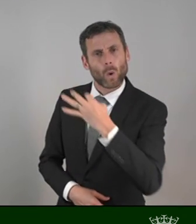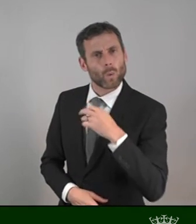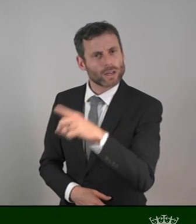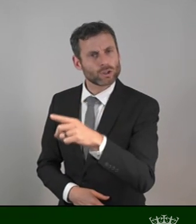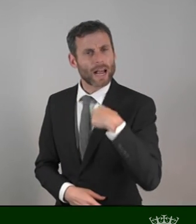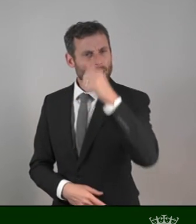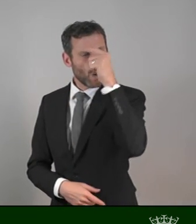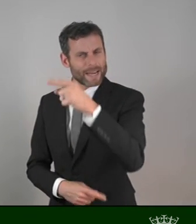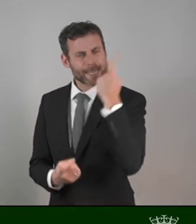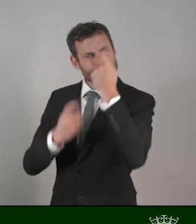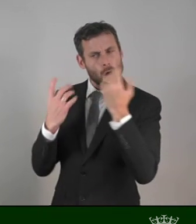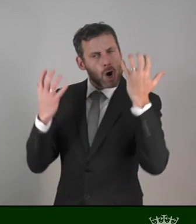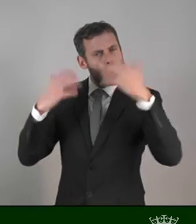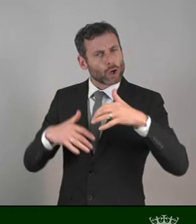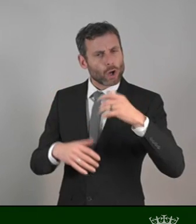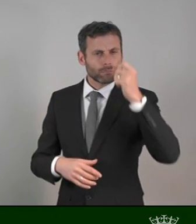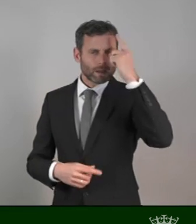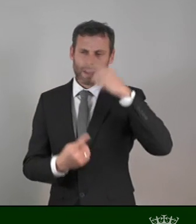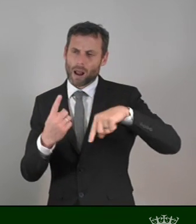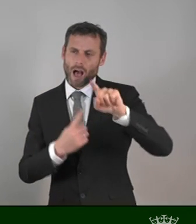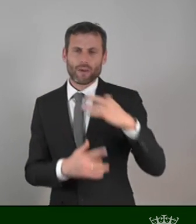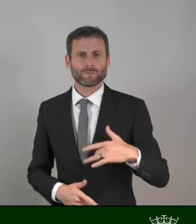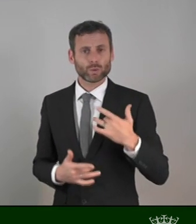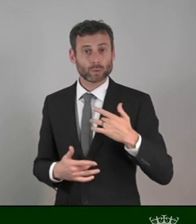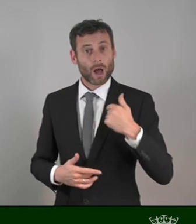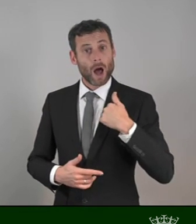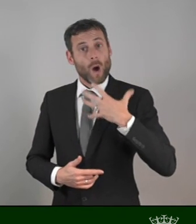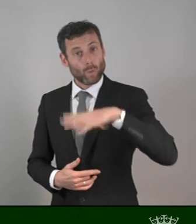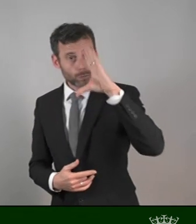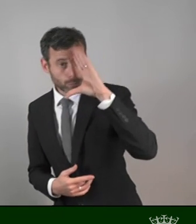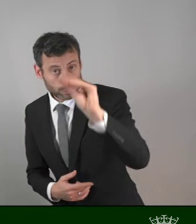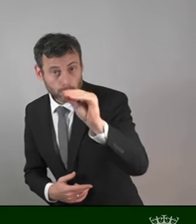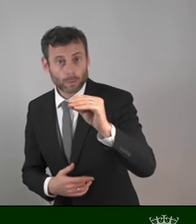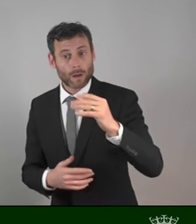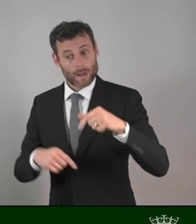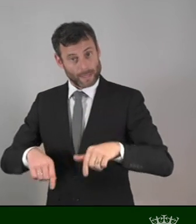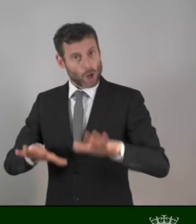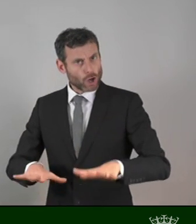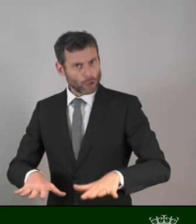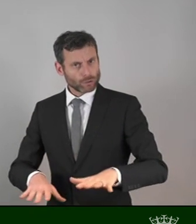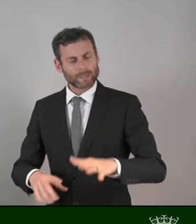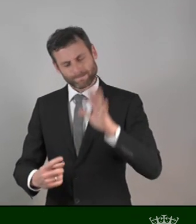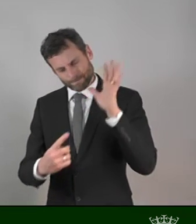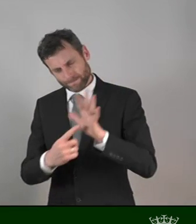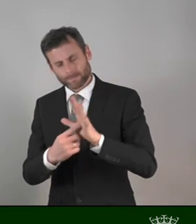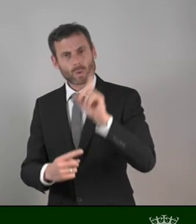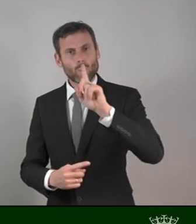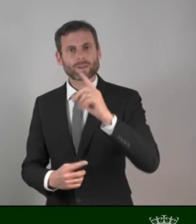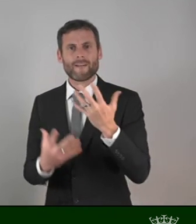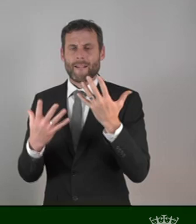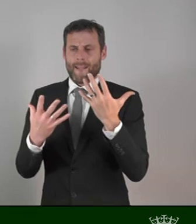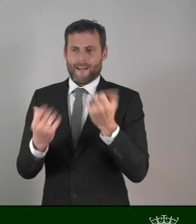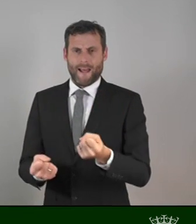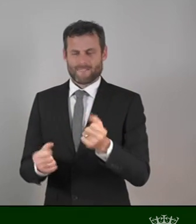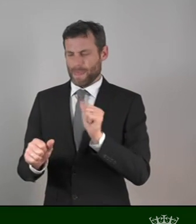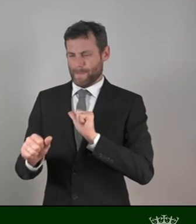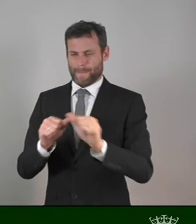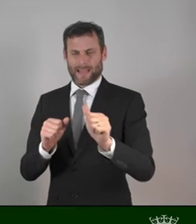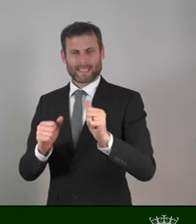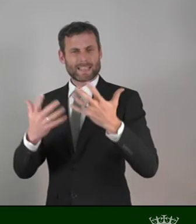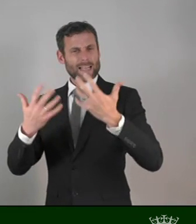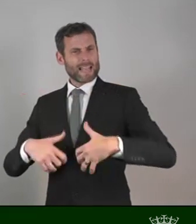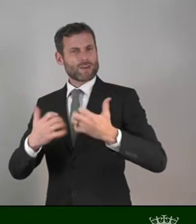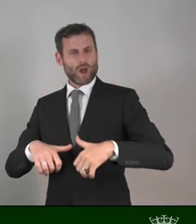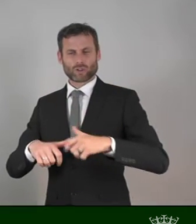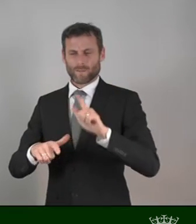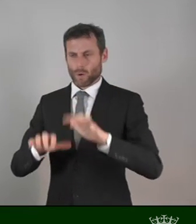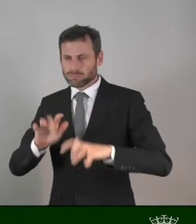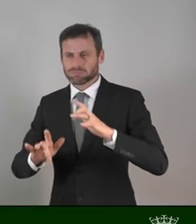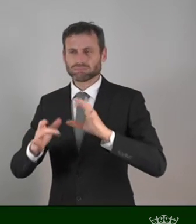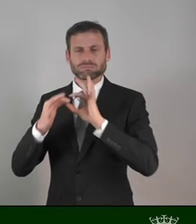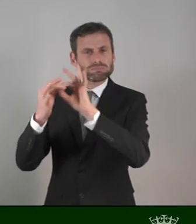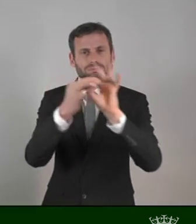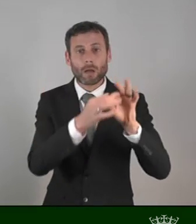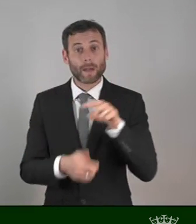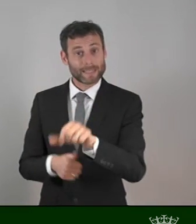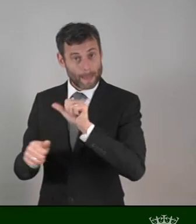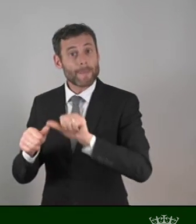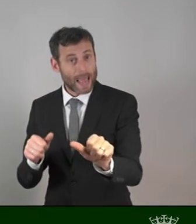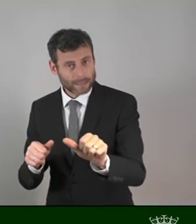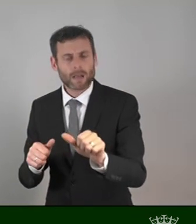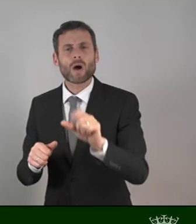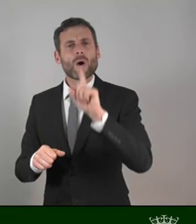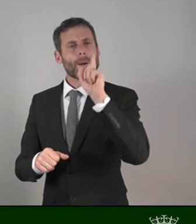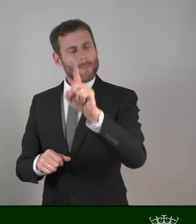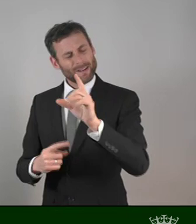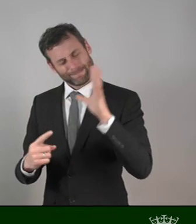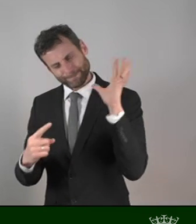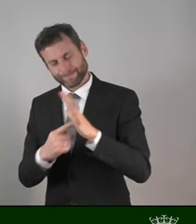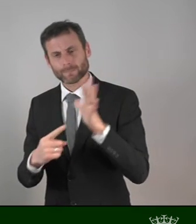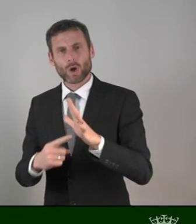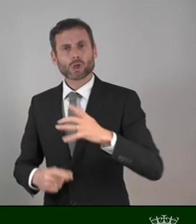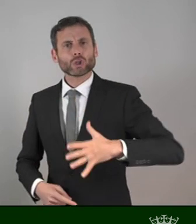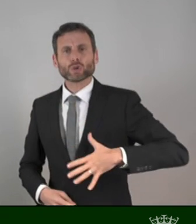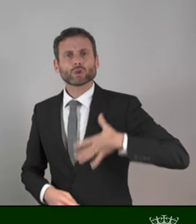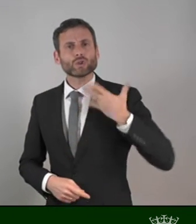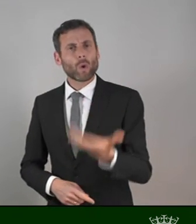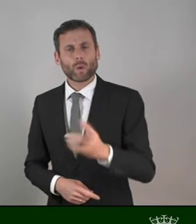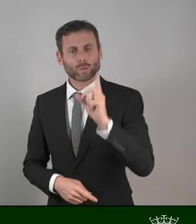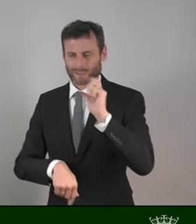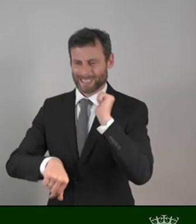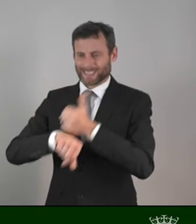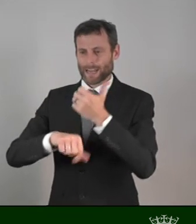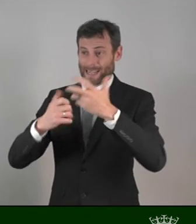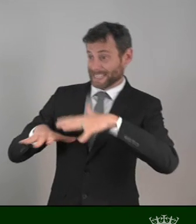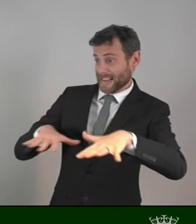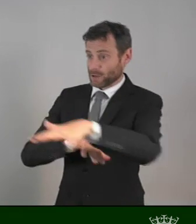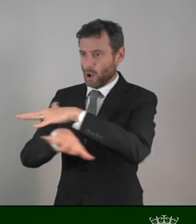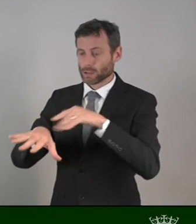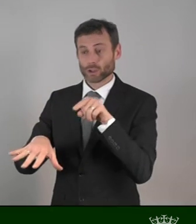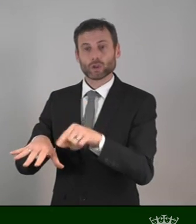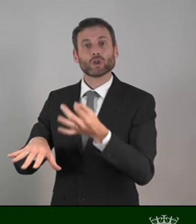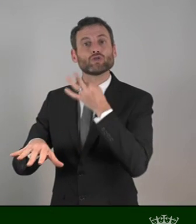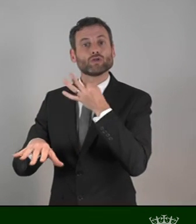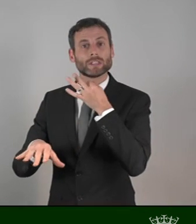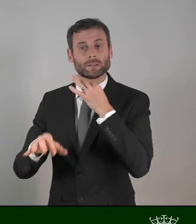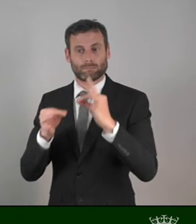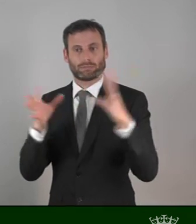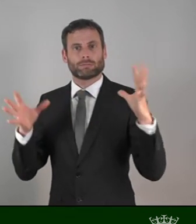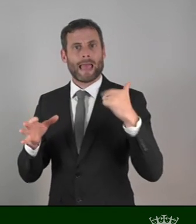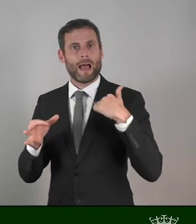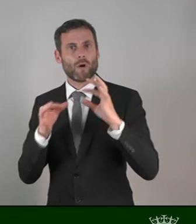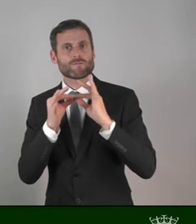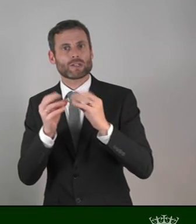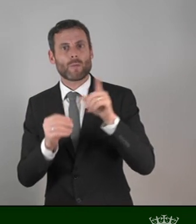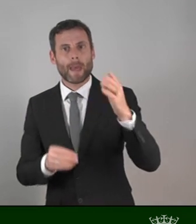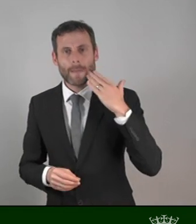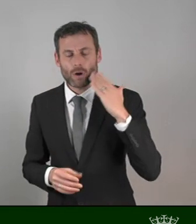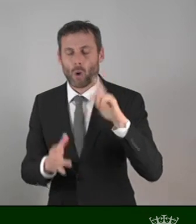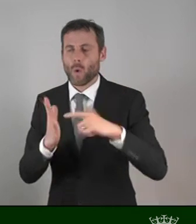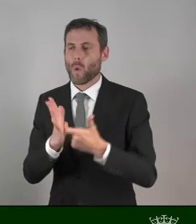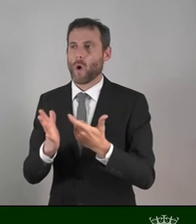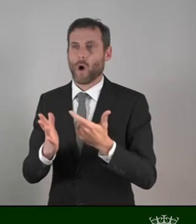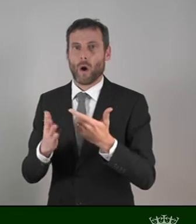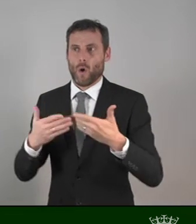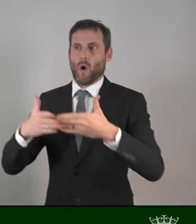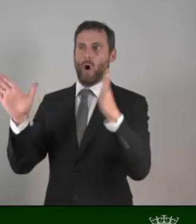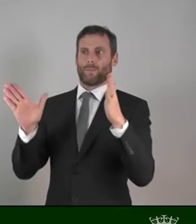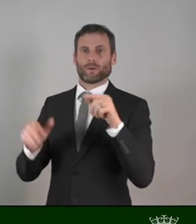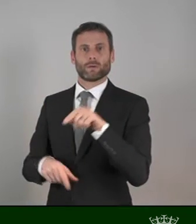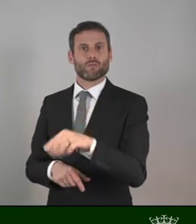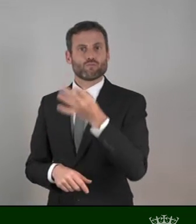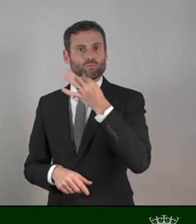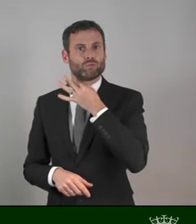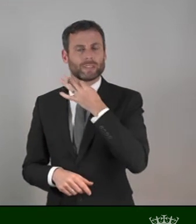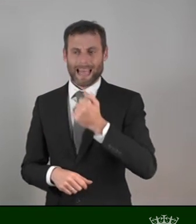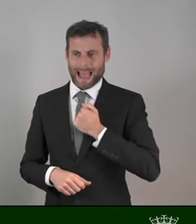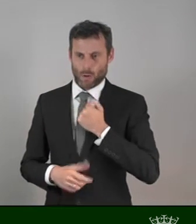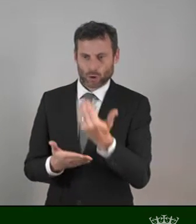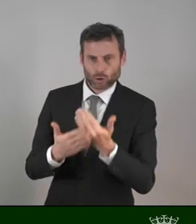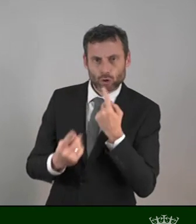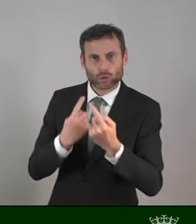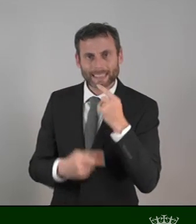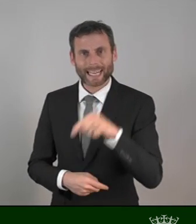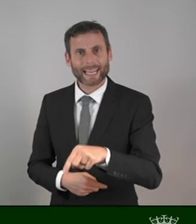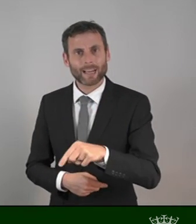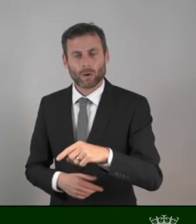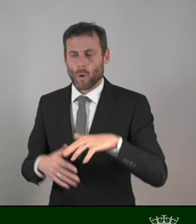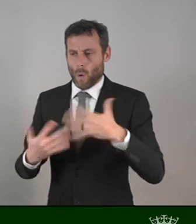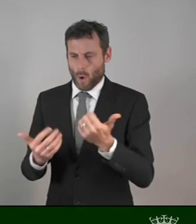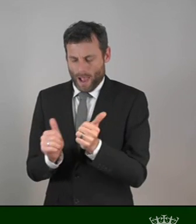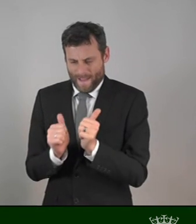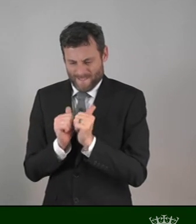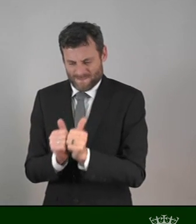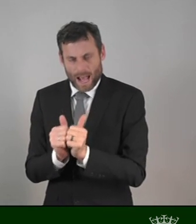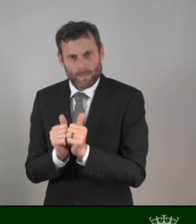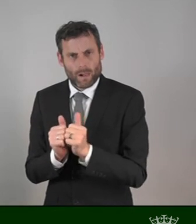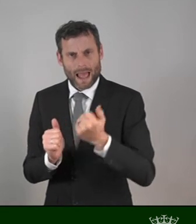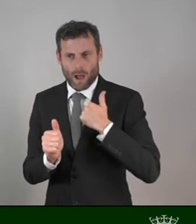I assure the House and, indeed, the country that it is absolutely vital that people in this country have access to the best technology available, but that we also do absolutely nothing to imperil our relationship with the United States, do anything to compromise our critical national security infrastructure, or do anything to imperil our extremely valuable co-operation with Five